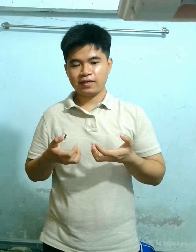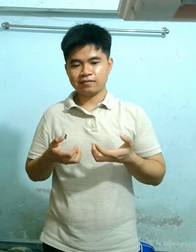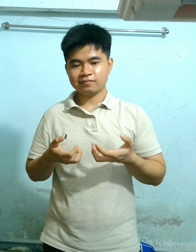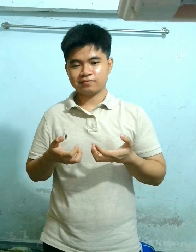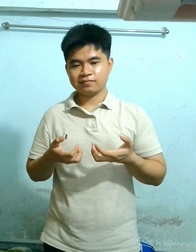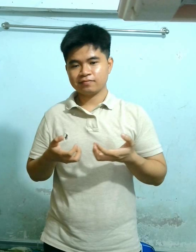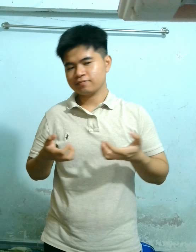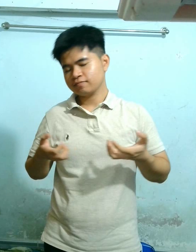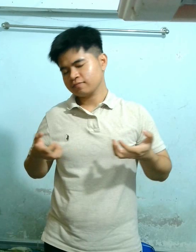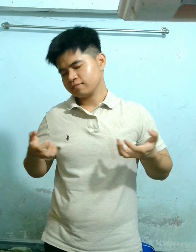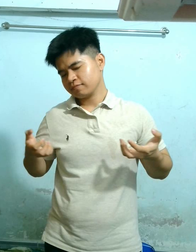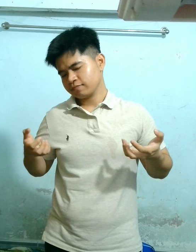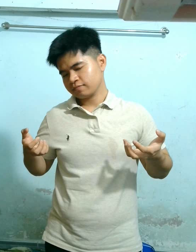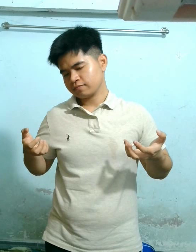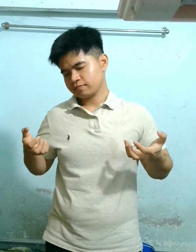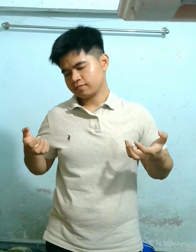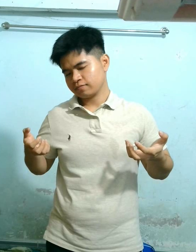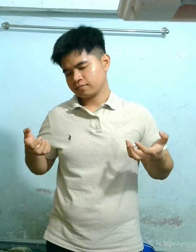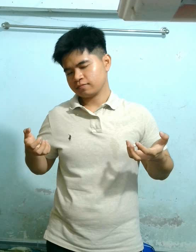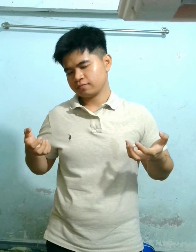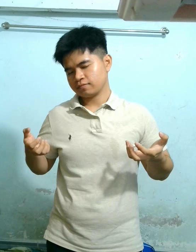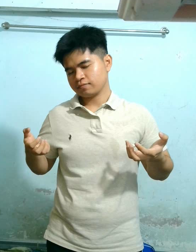chia cat